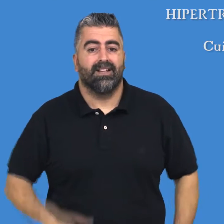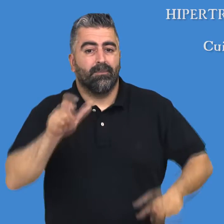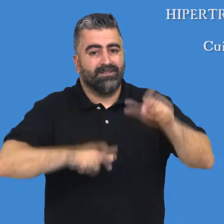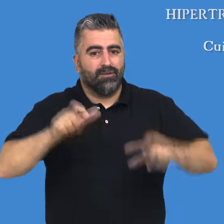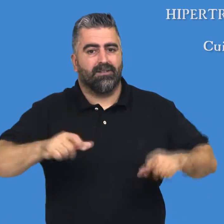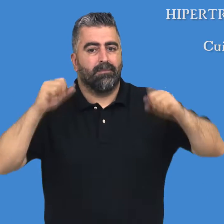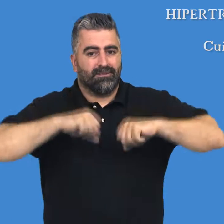persona